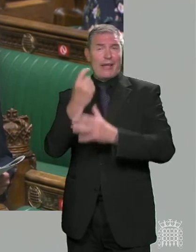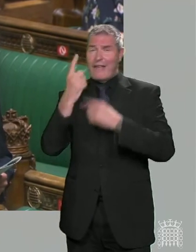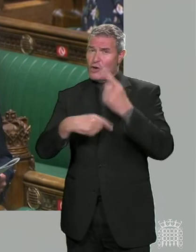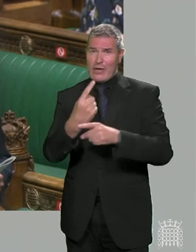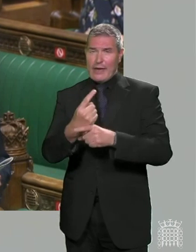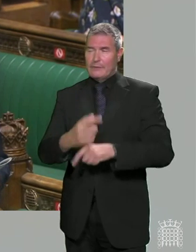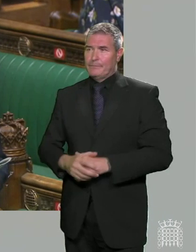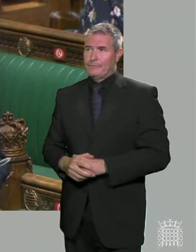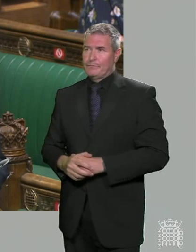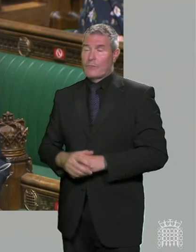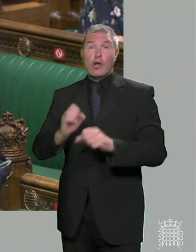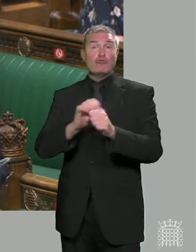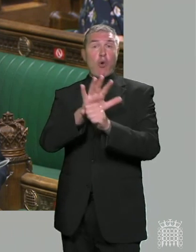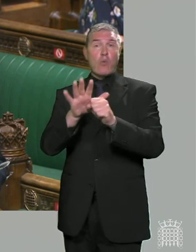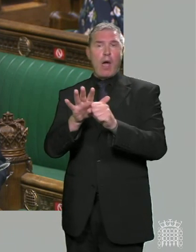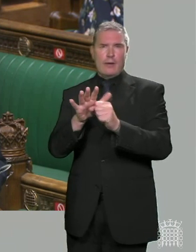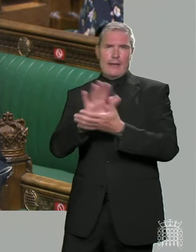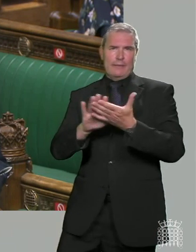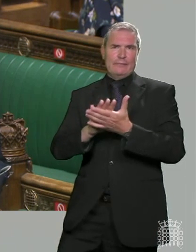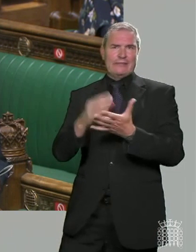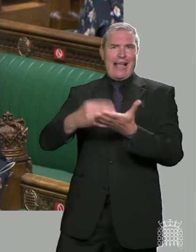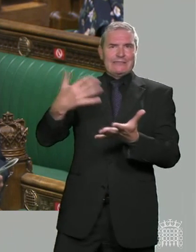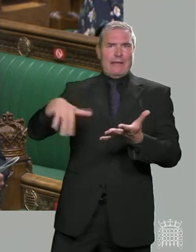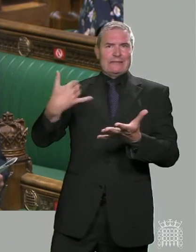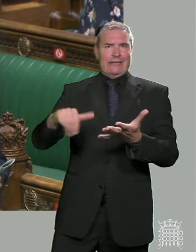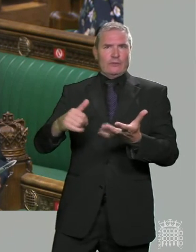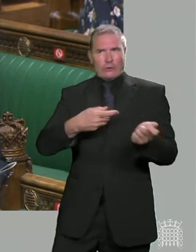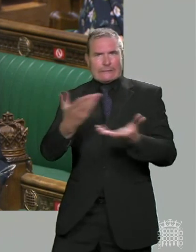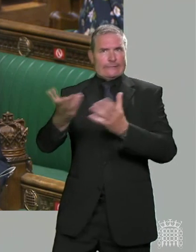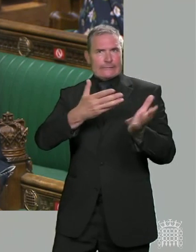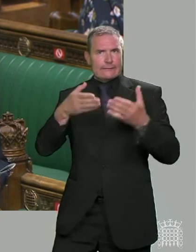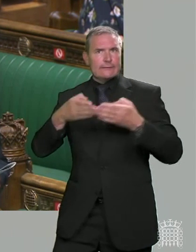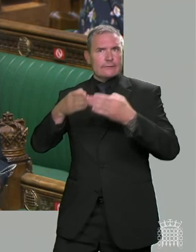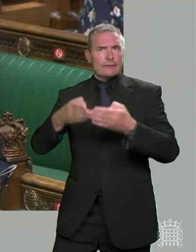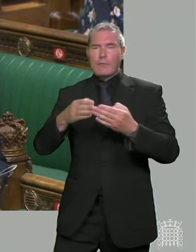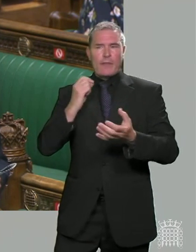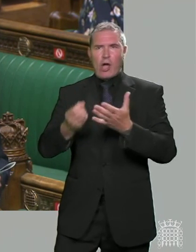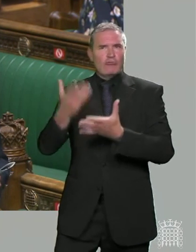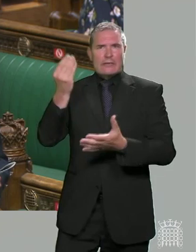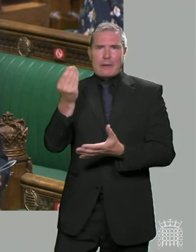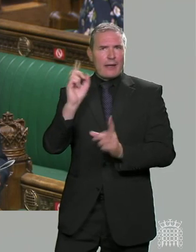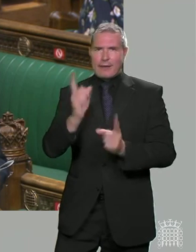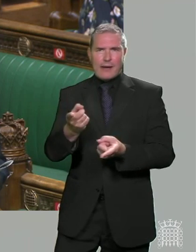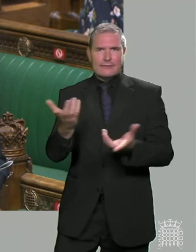The pandemic has increased the operating costs of independent lifeboat stations while also restricting their ability to raise money.